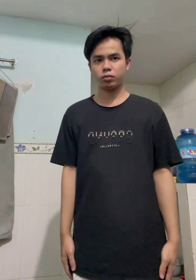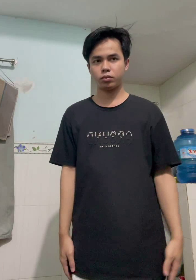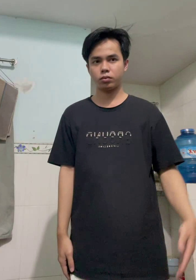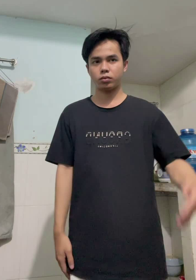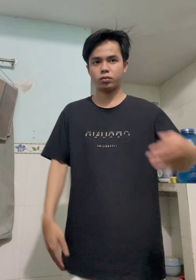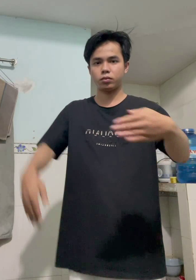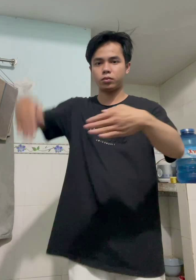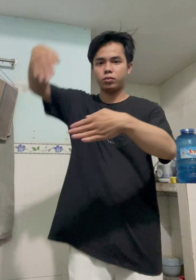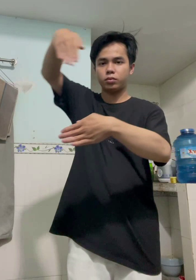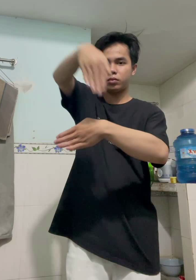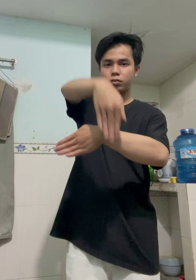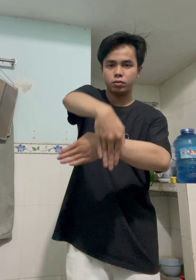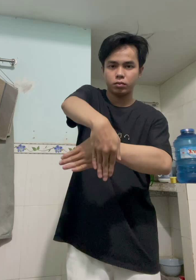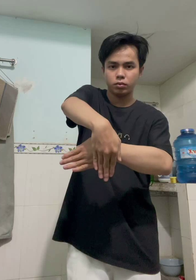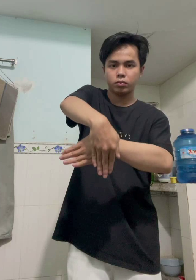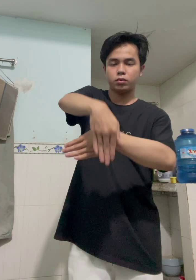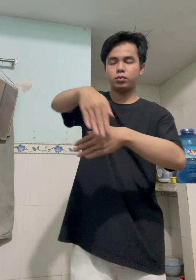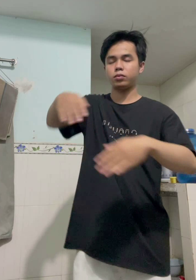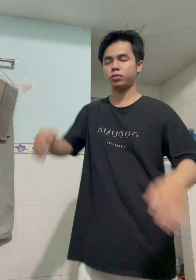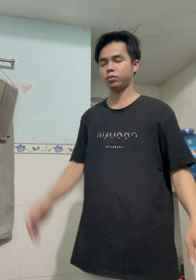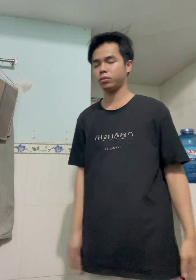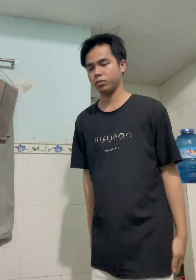buoi chieu